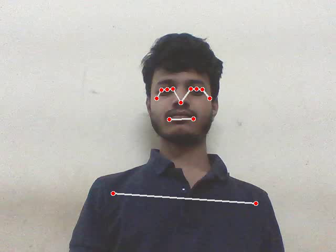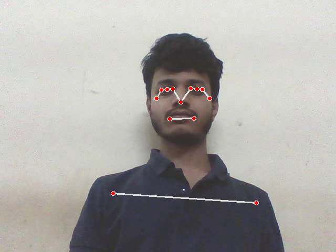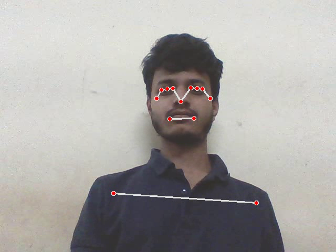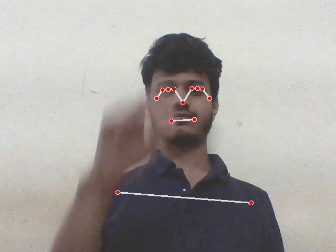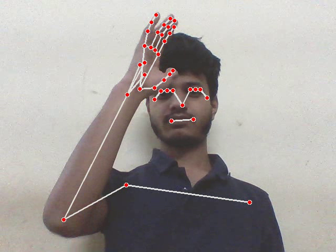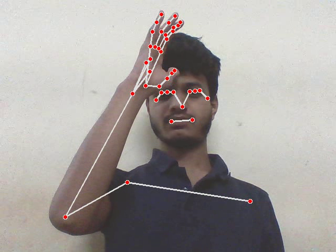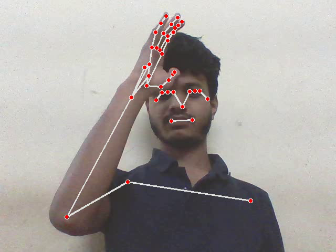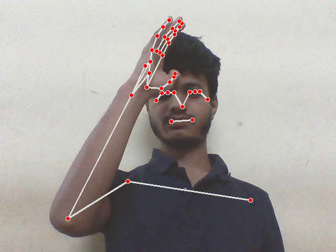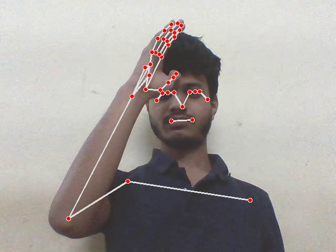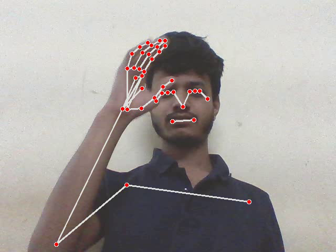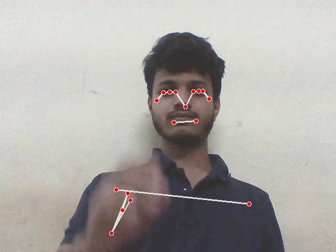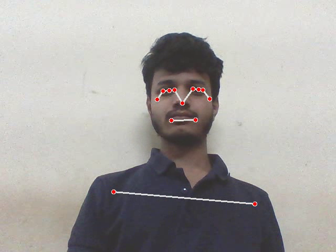father